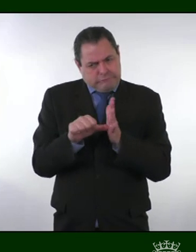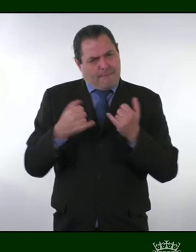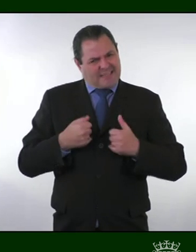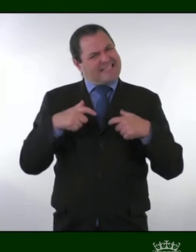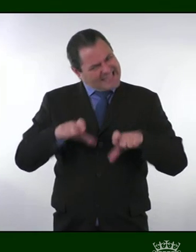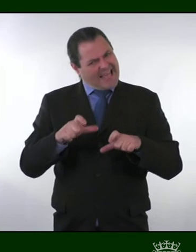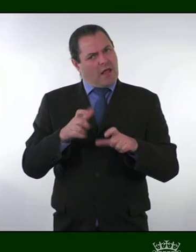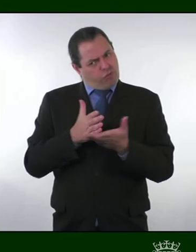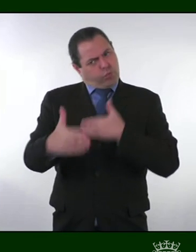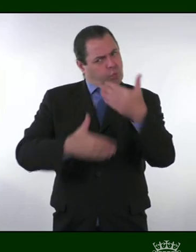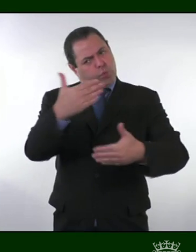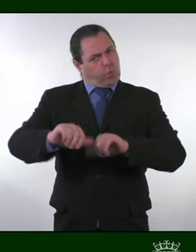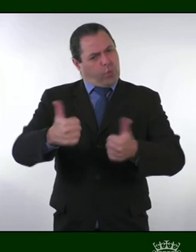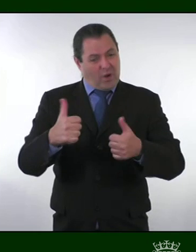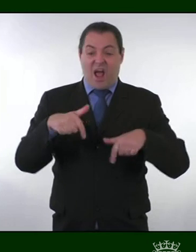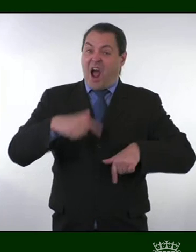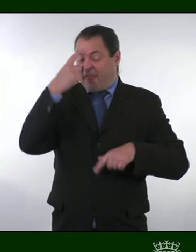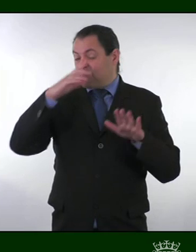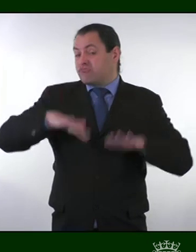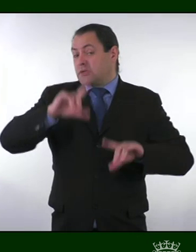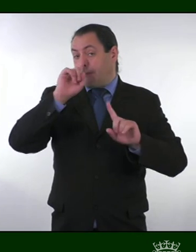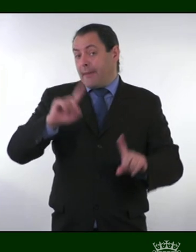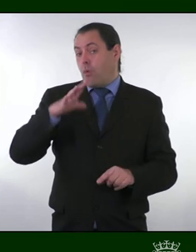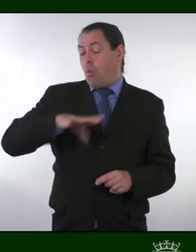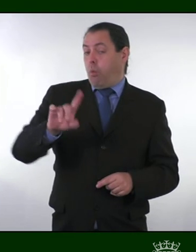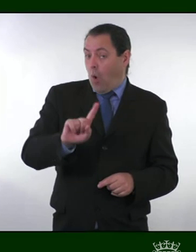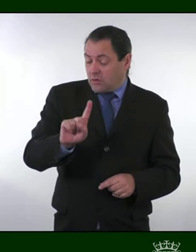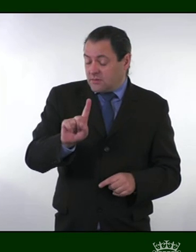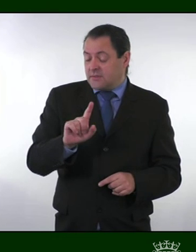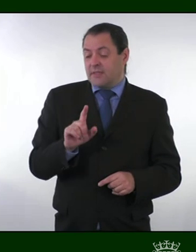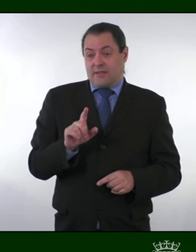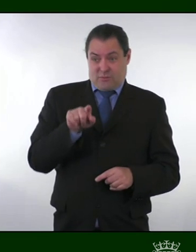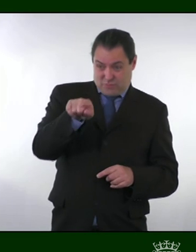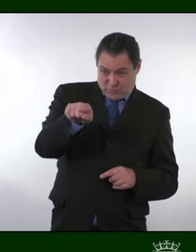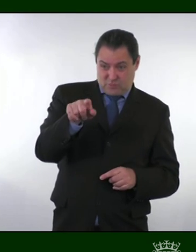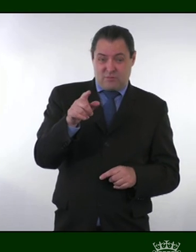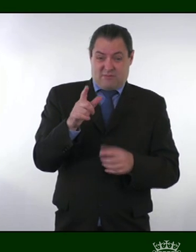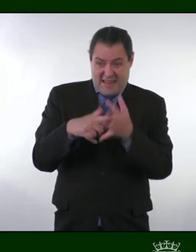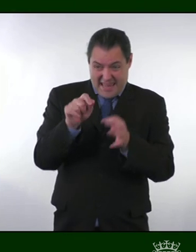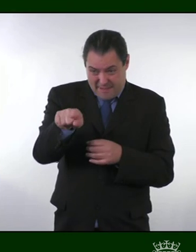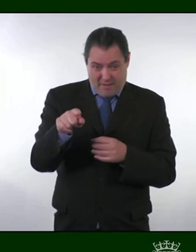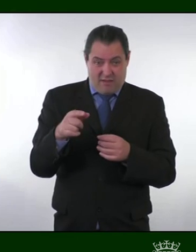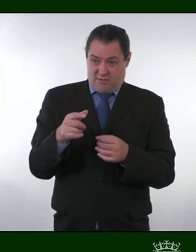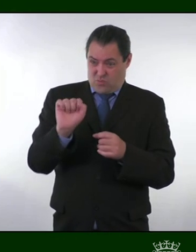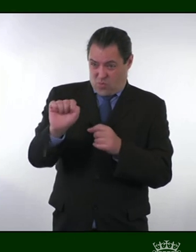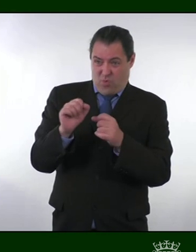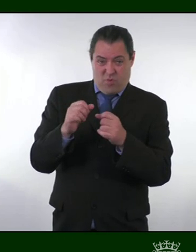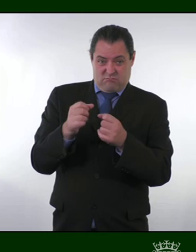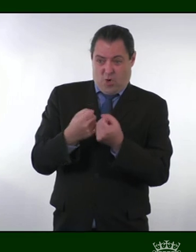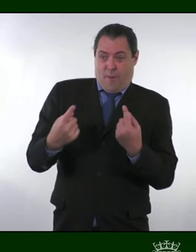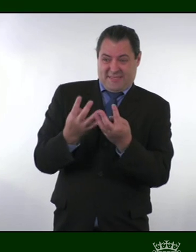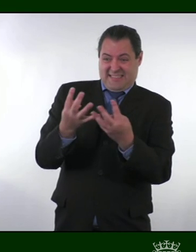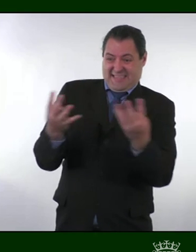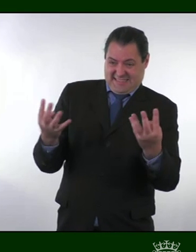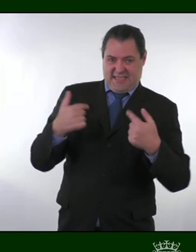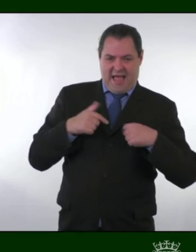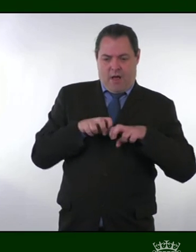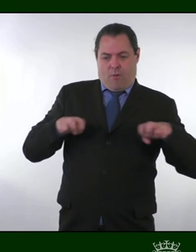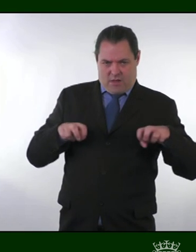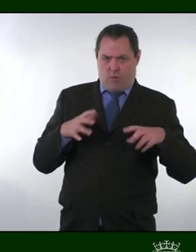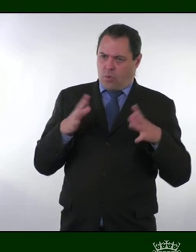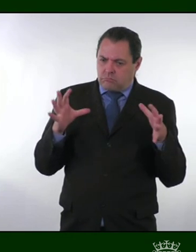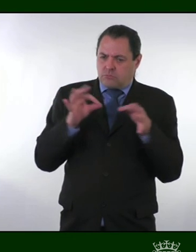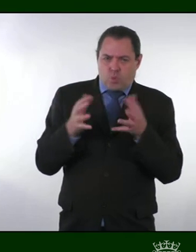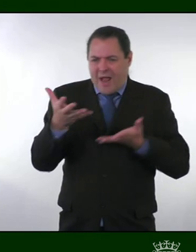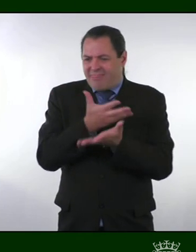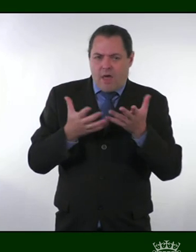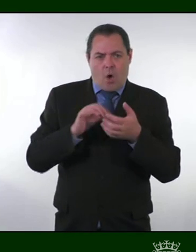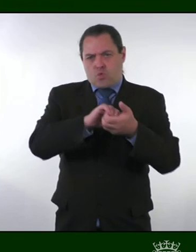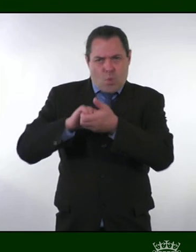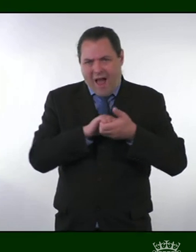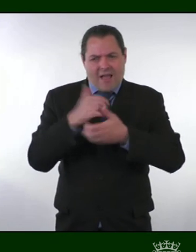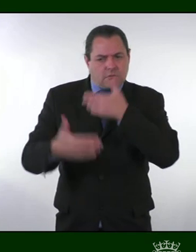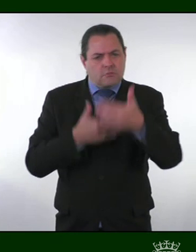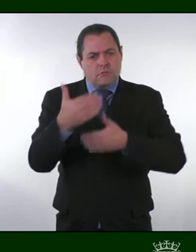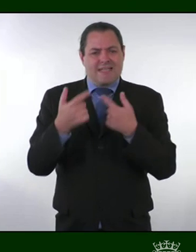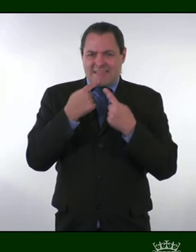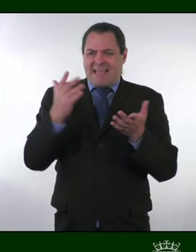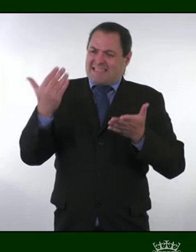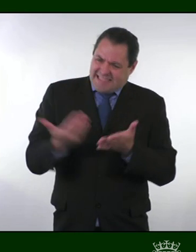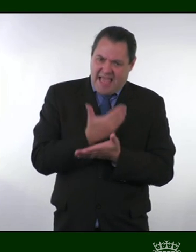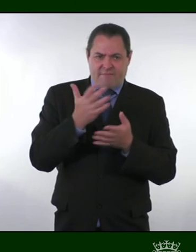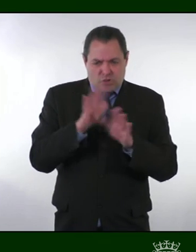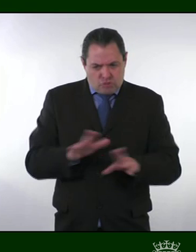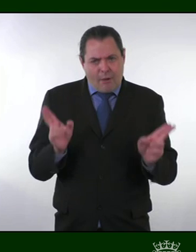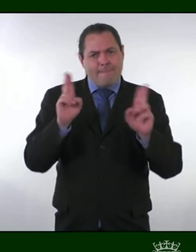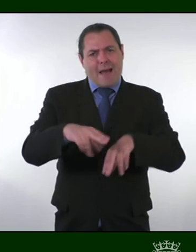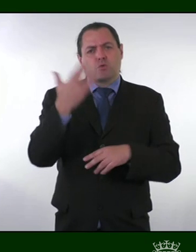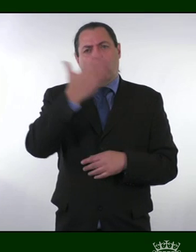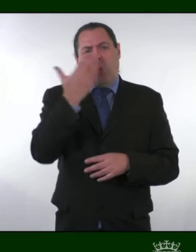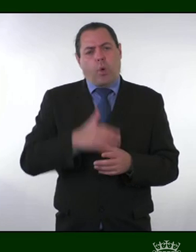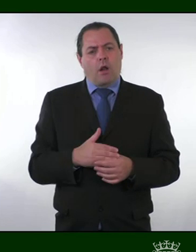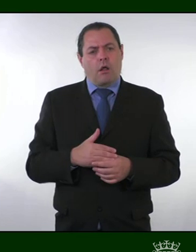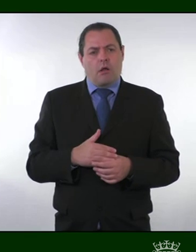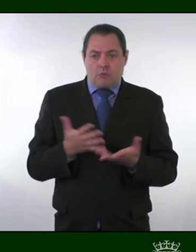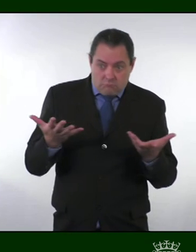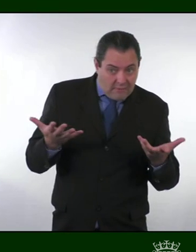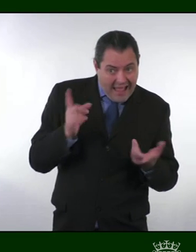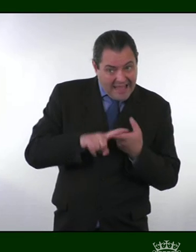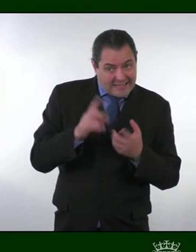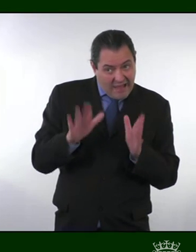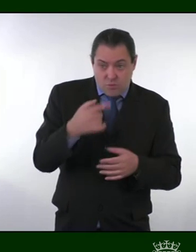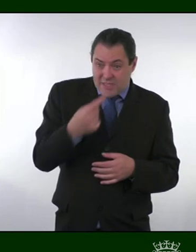What I think the people of this country would appreciate is the right honourable and learned Gentleman and I, the Labour Front-Bench team and everybody across this House coming together, uniting and saying that it is safe for kids to get back to school.